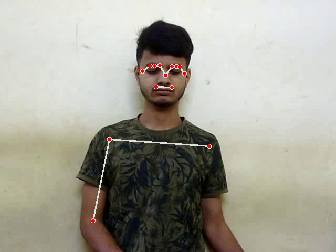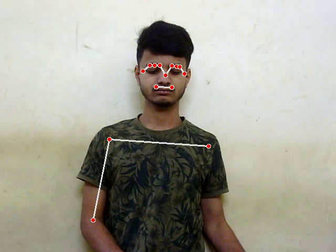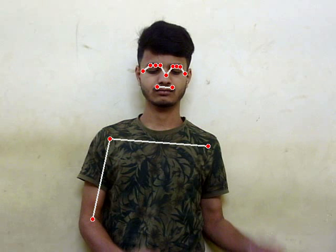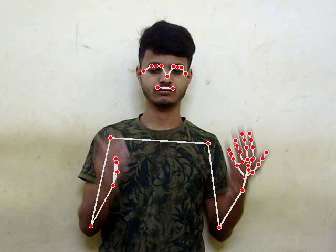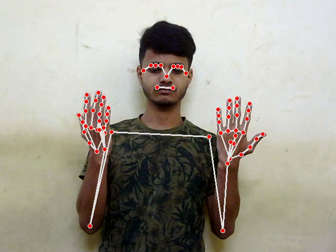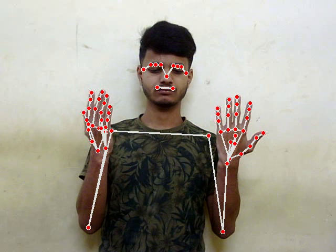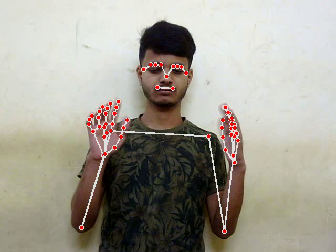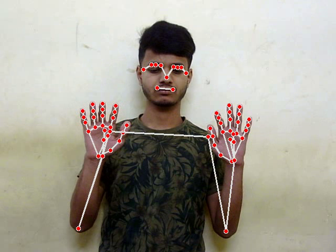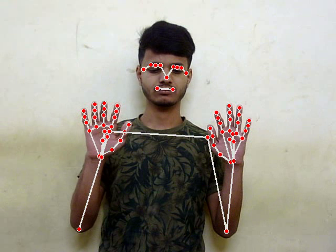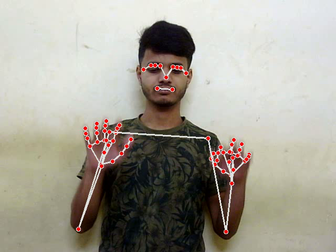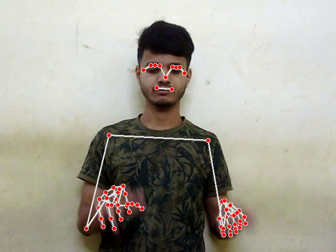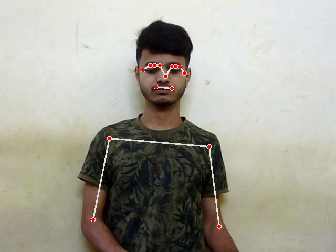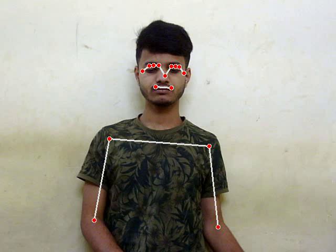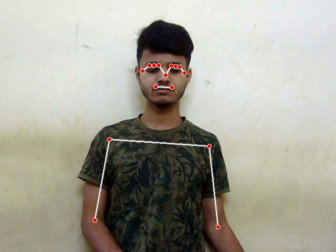do not want